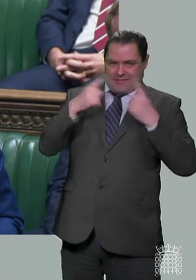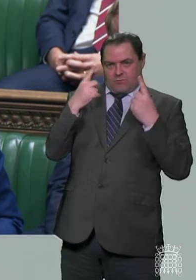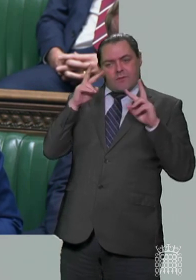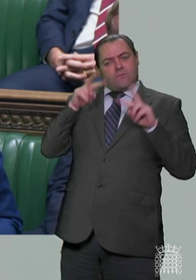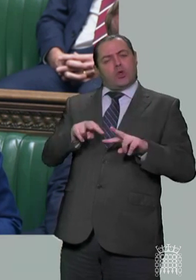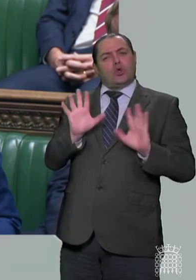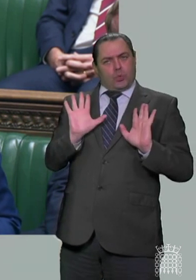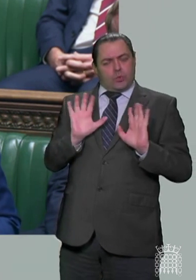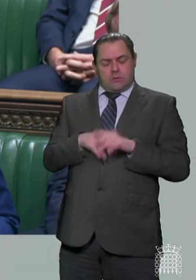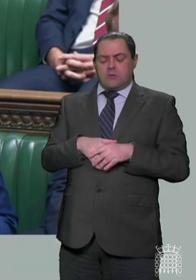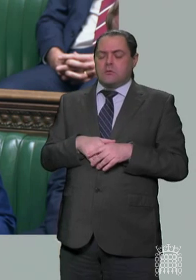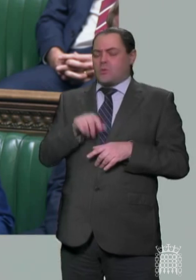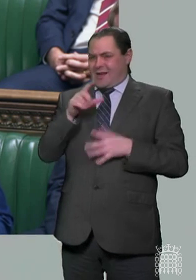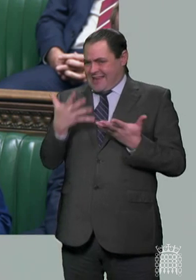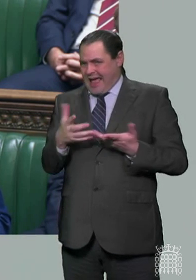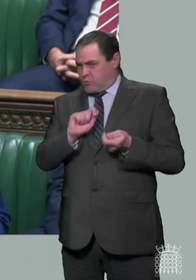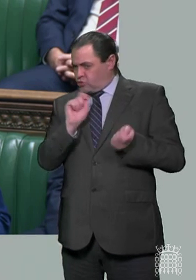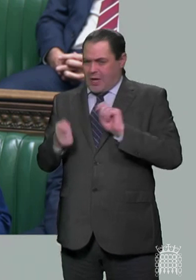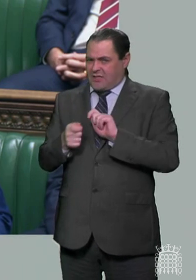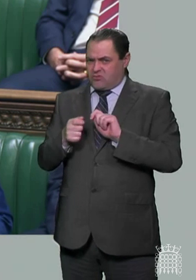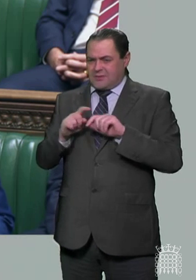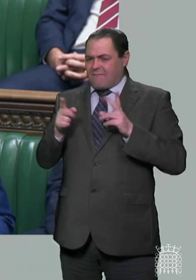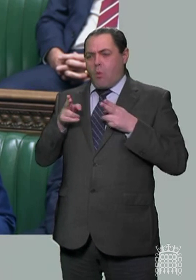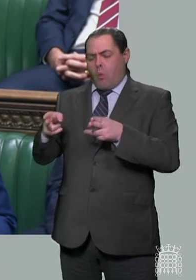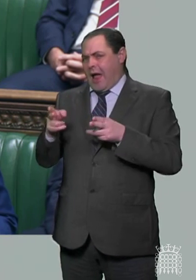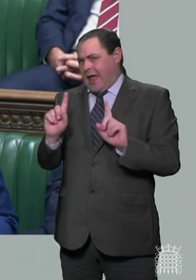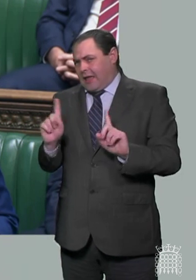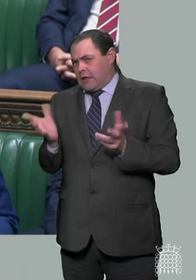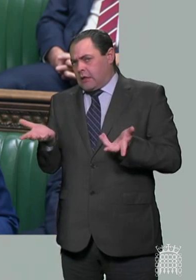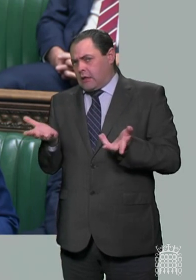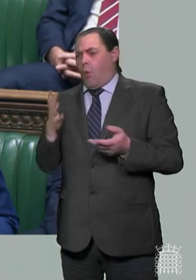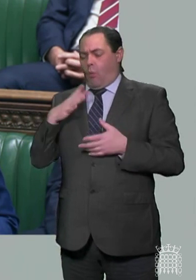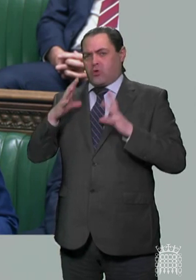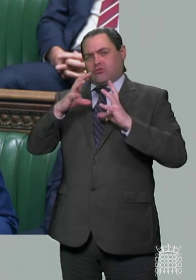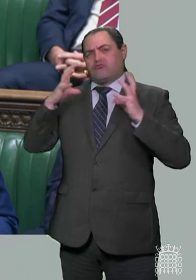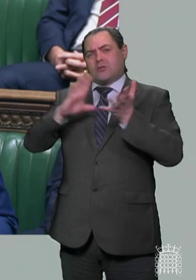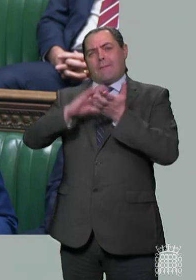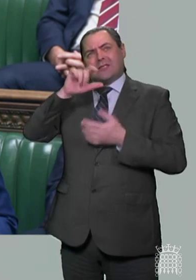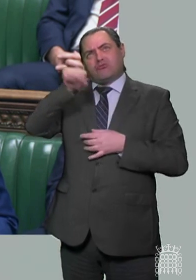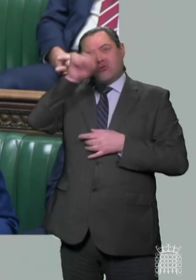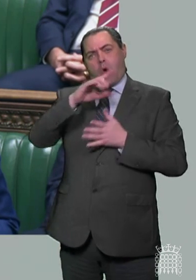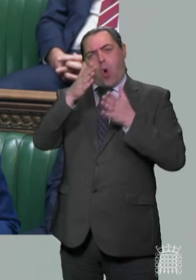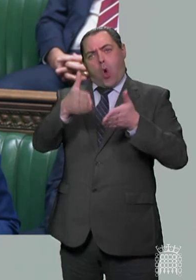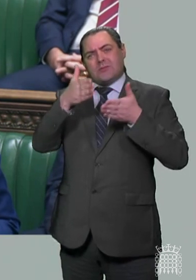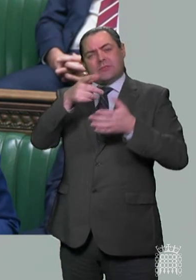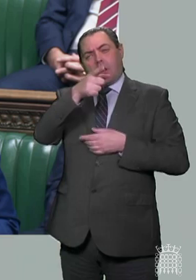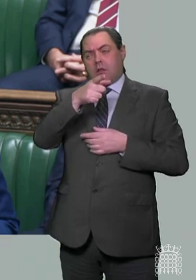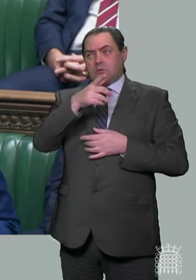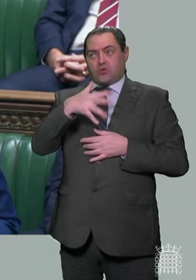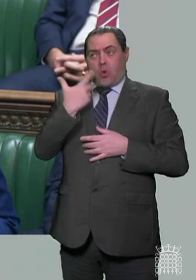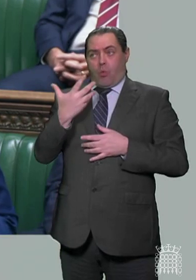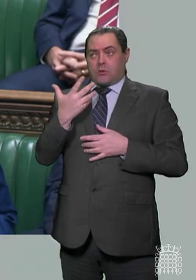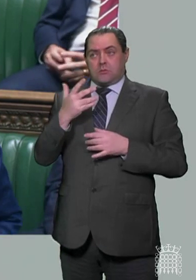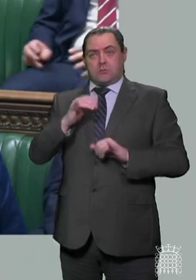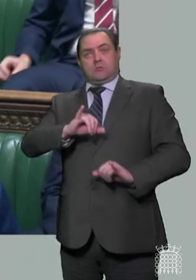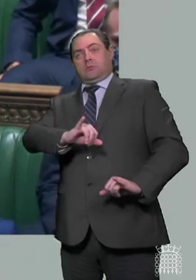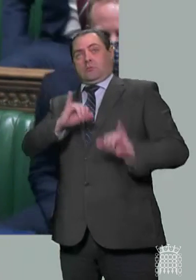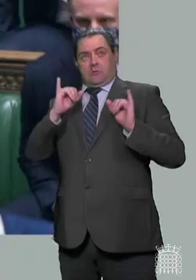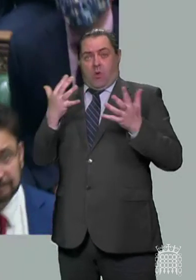What additional steps will he now take to ensure that Greater Manchester’s hospitals do not become critically overwhelmed?